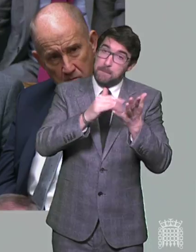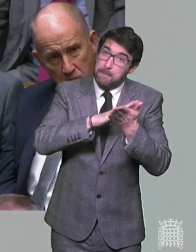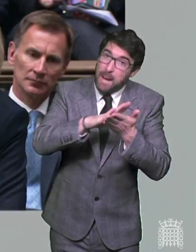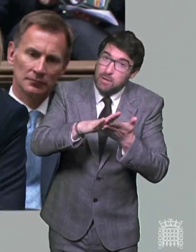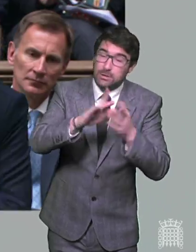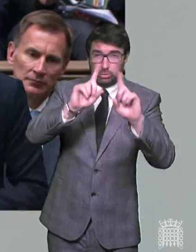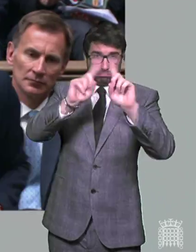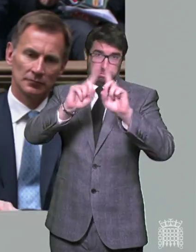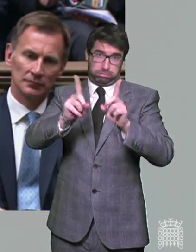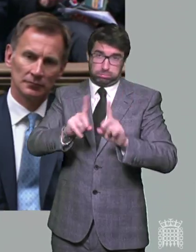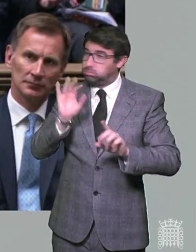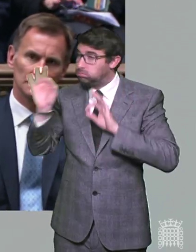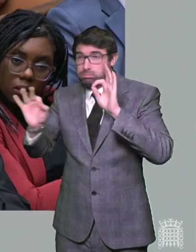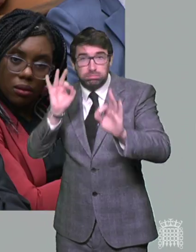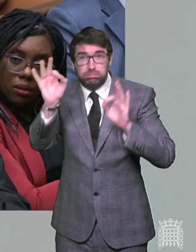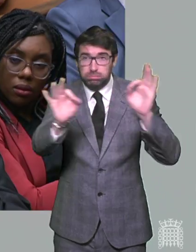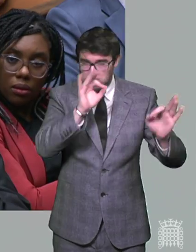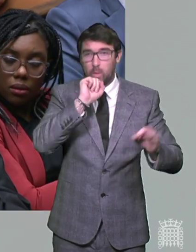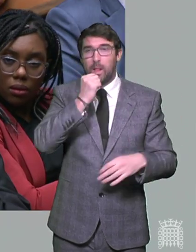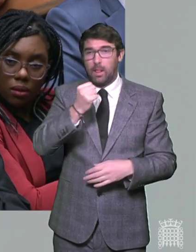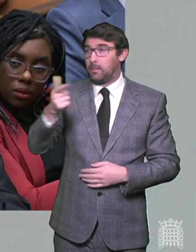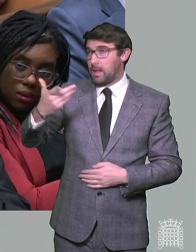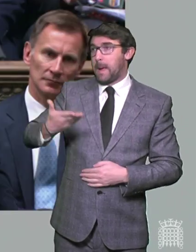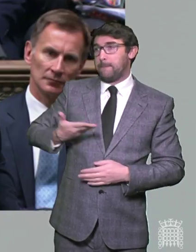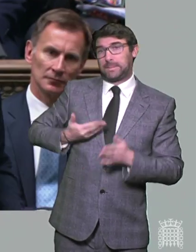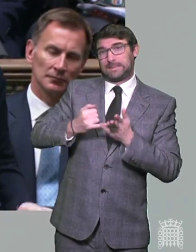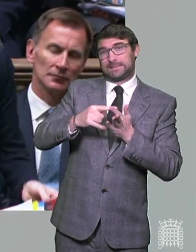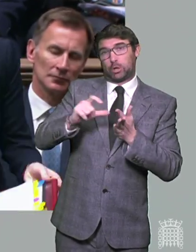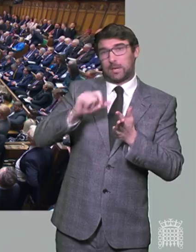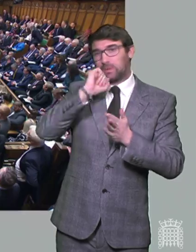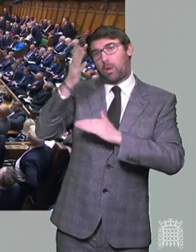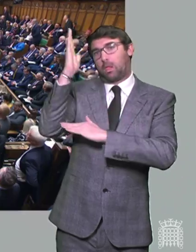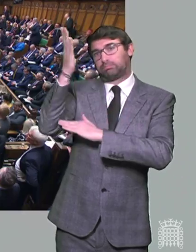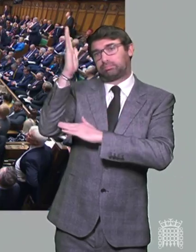My right honourable Friend the Business Secretary will say more about this later today.